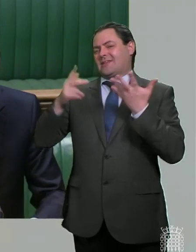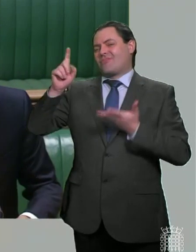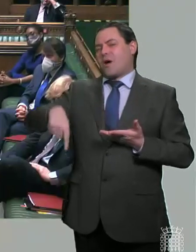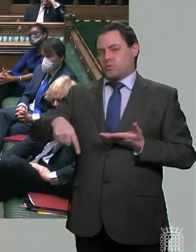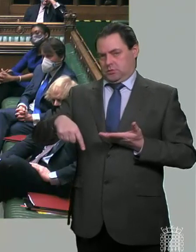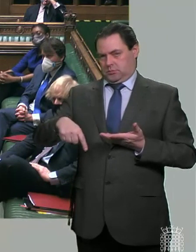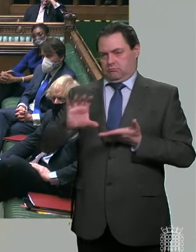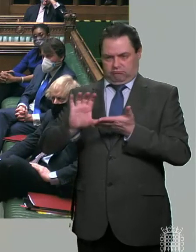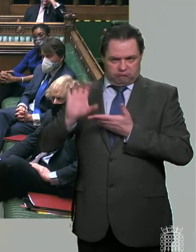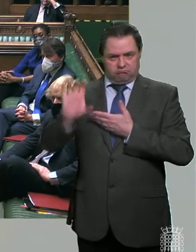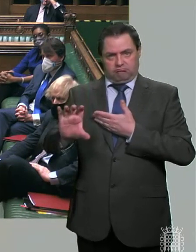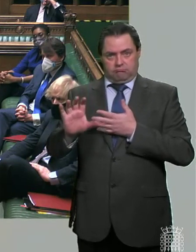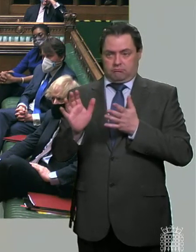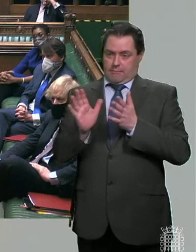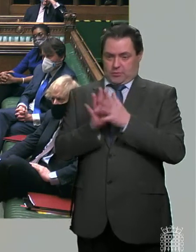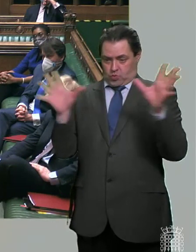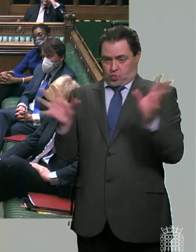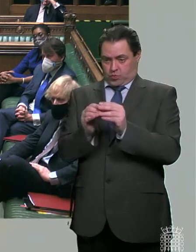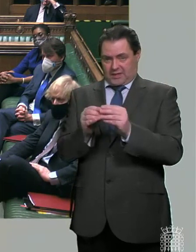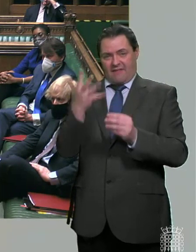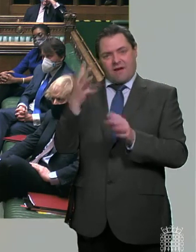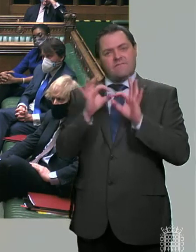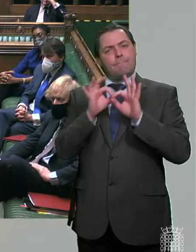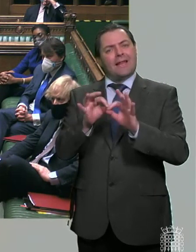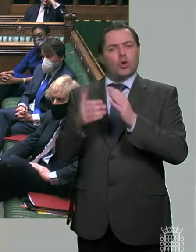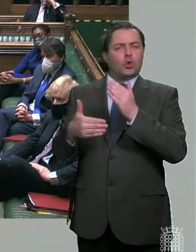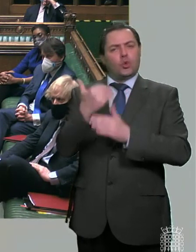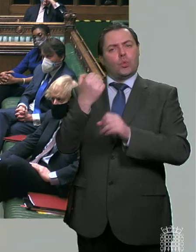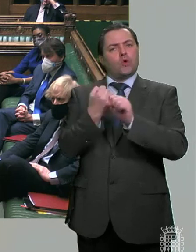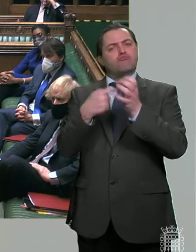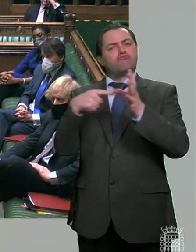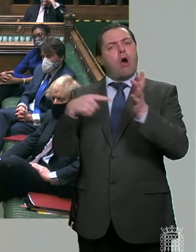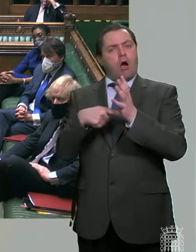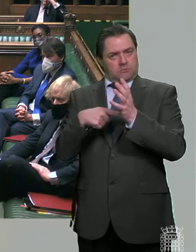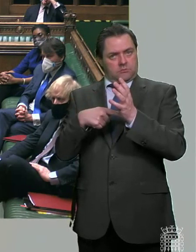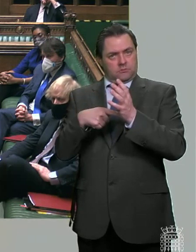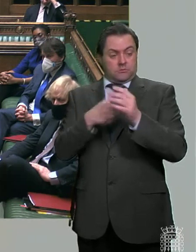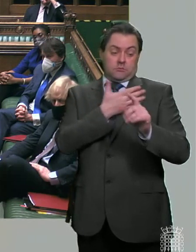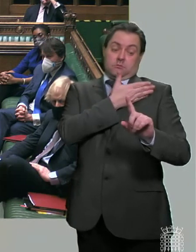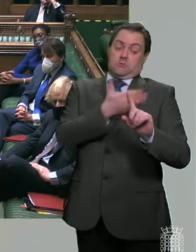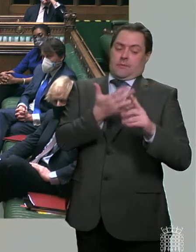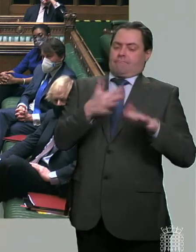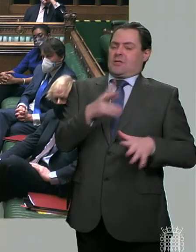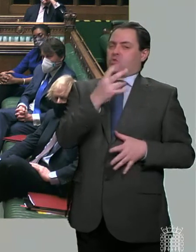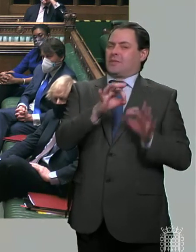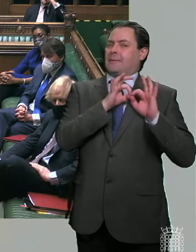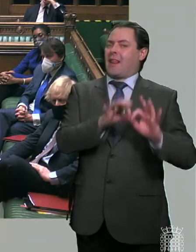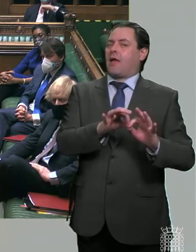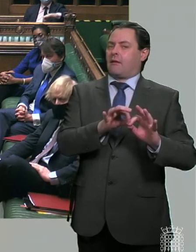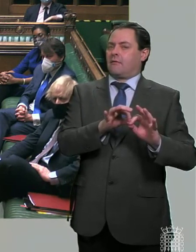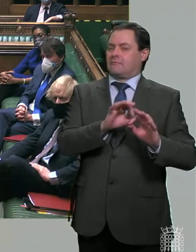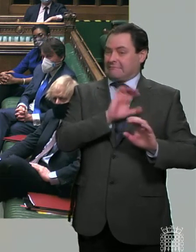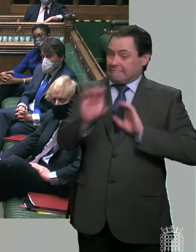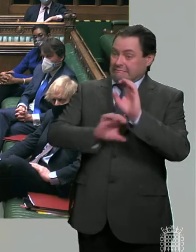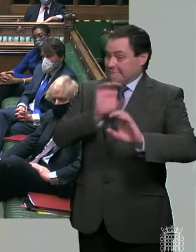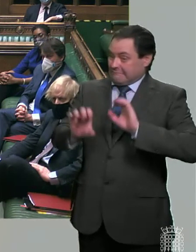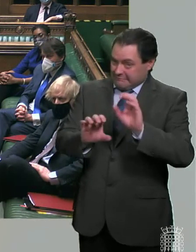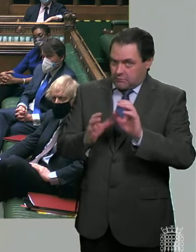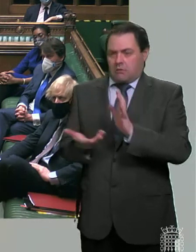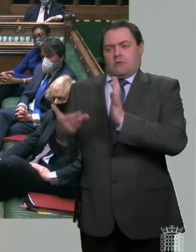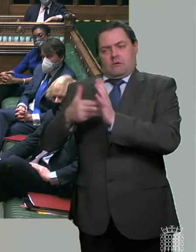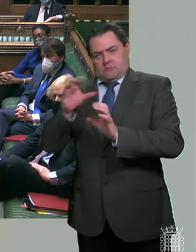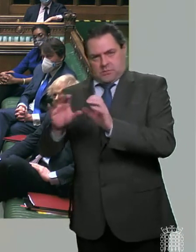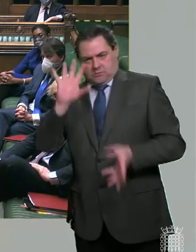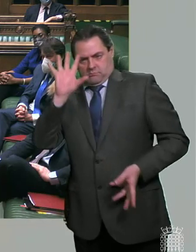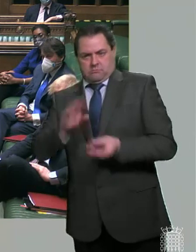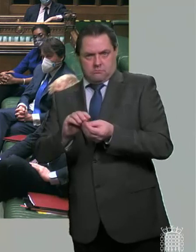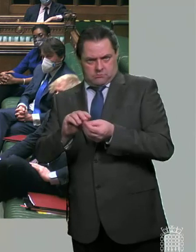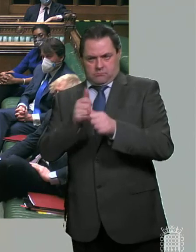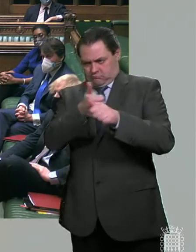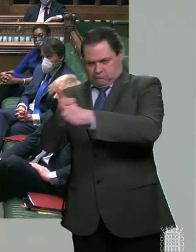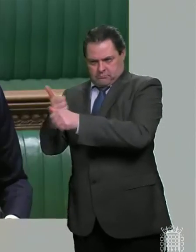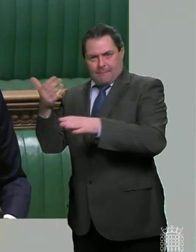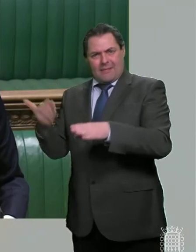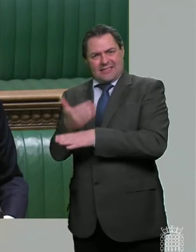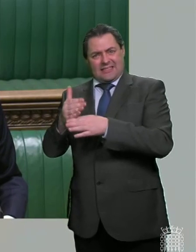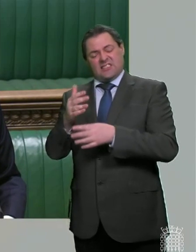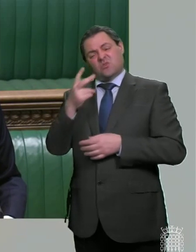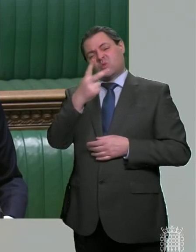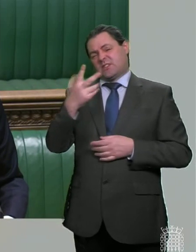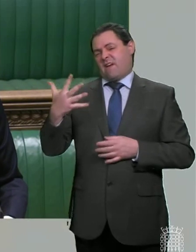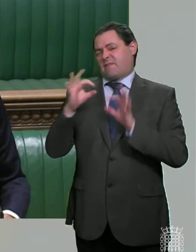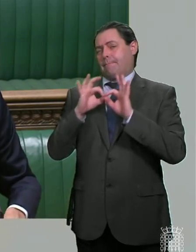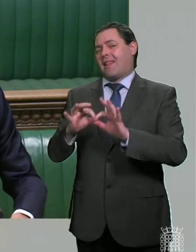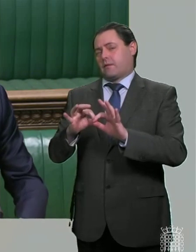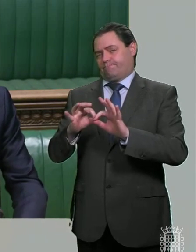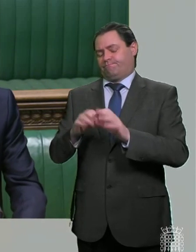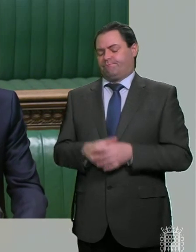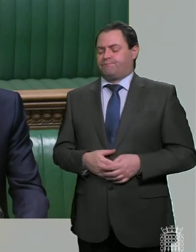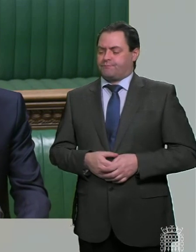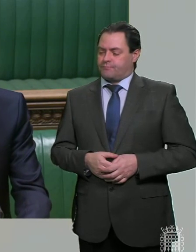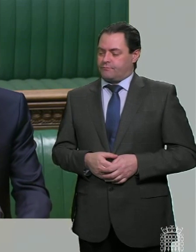That is £5 billion of new grants on top of the £20 billion we have already provided, taking our total direct cash support to business to £25 billion.